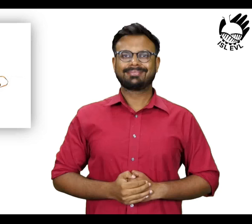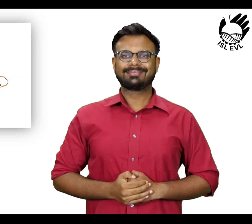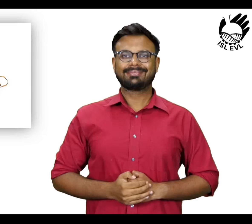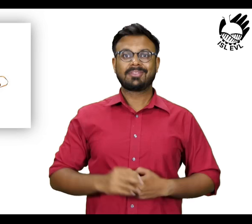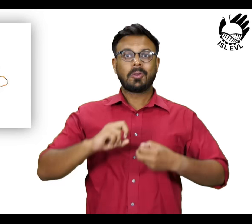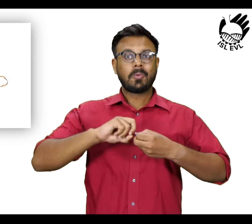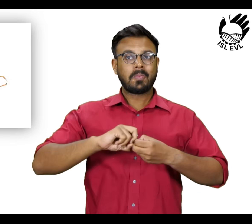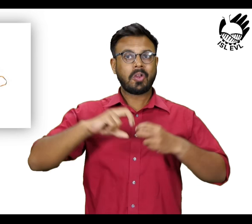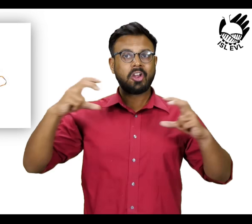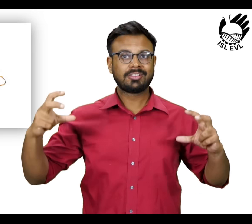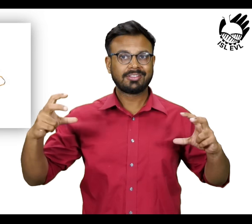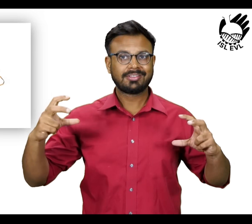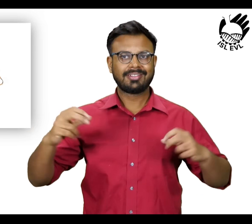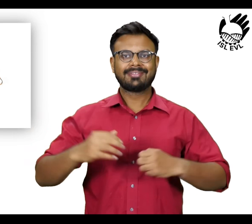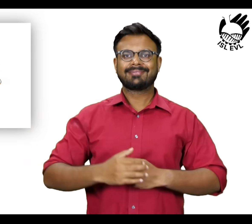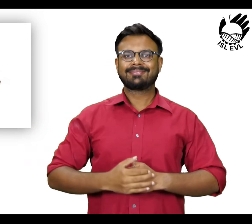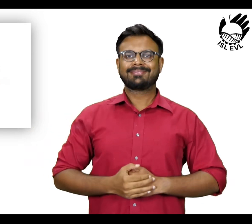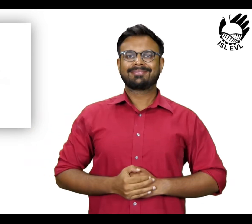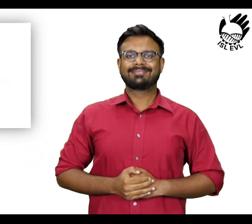Protien